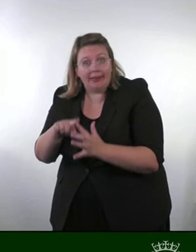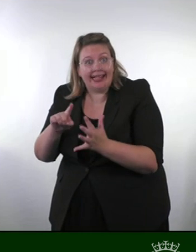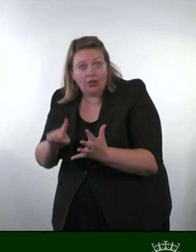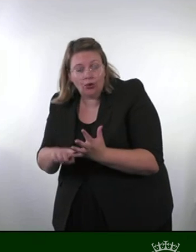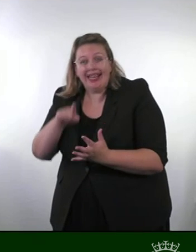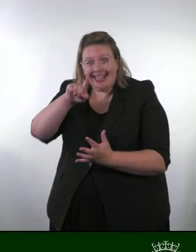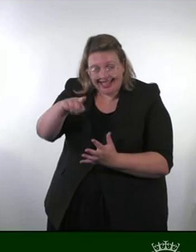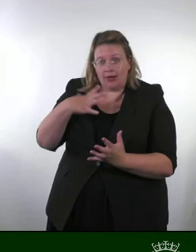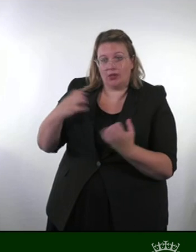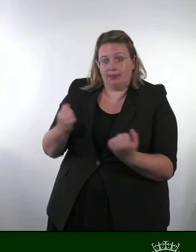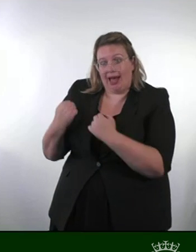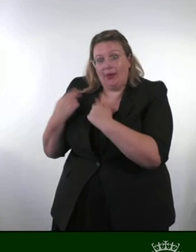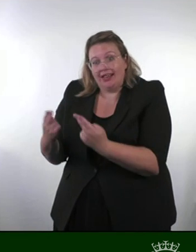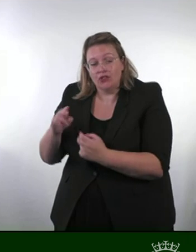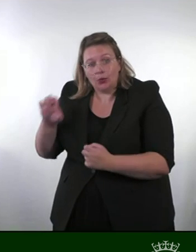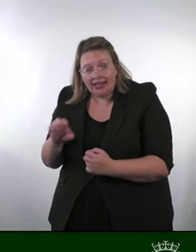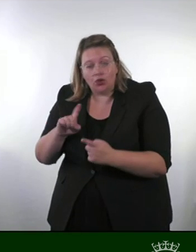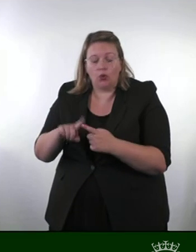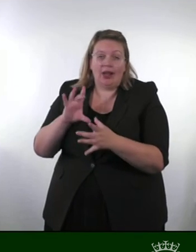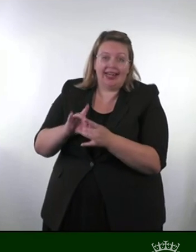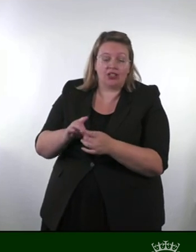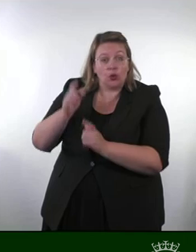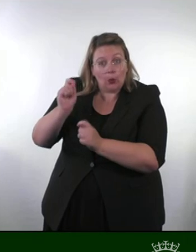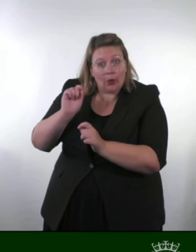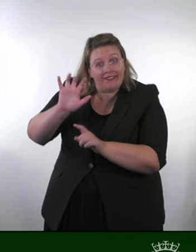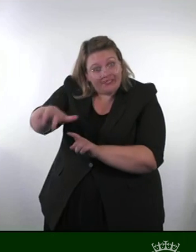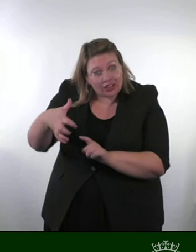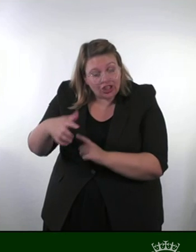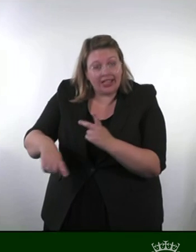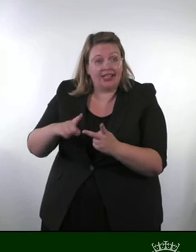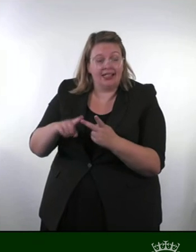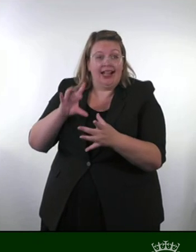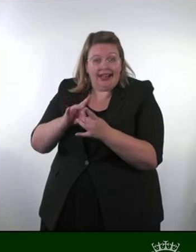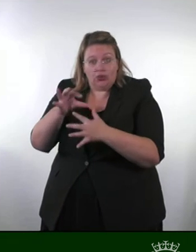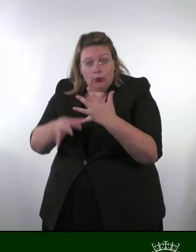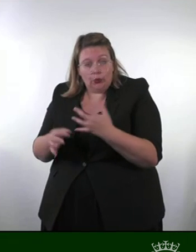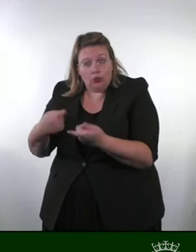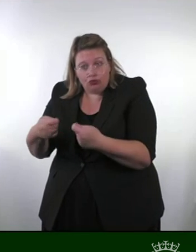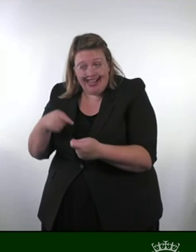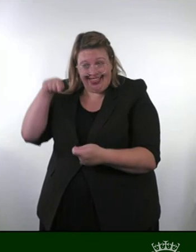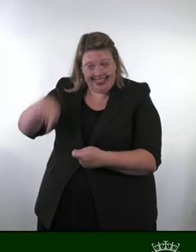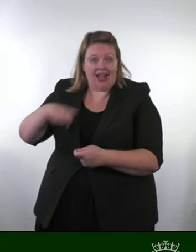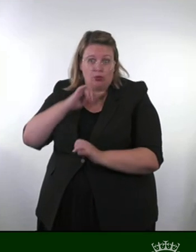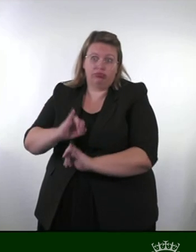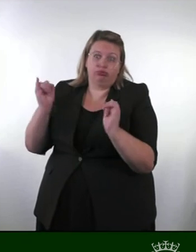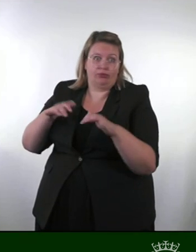That is the policy of the Scottish nationalist party, and it would be a disaster for our country.